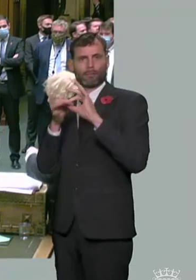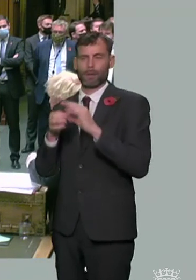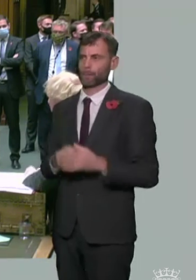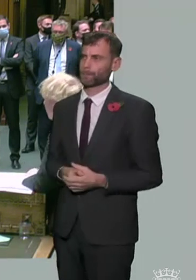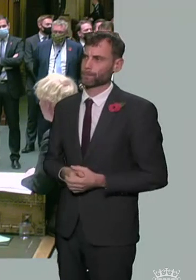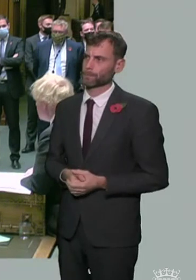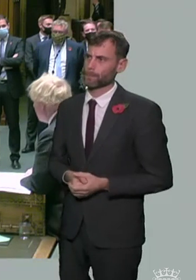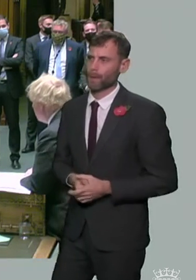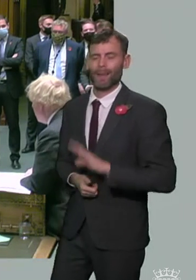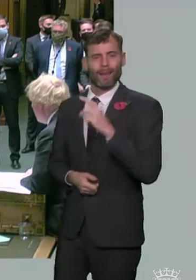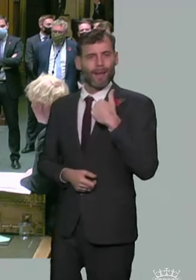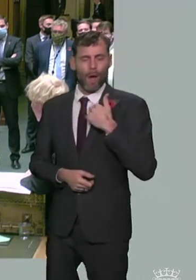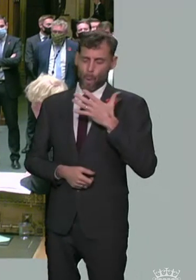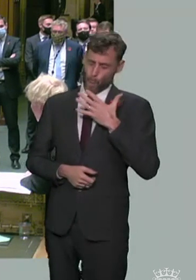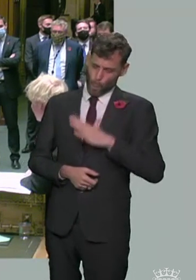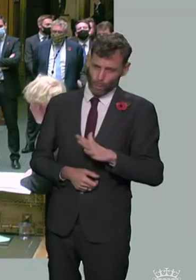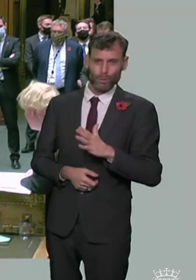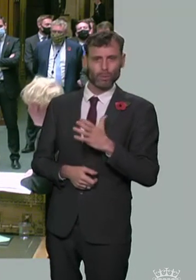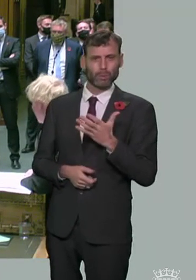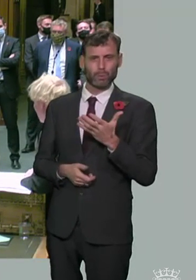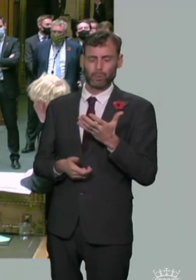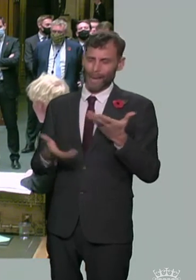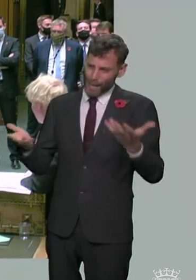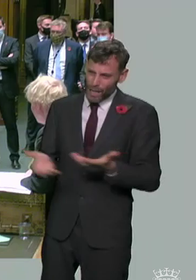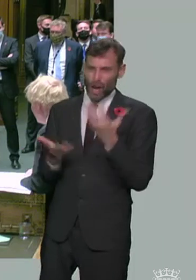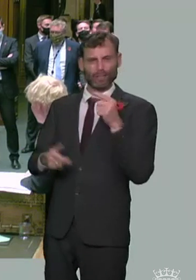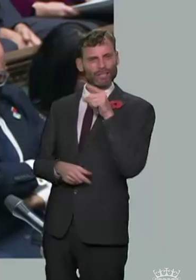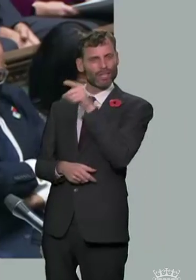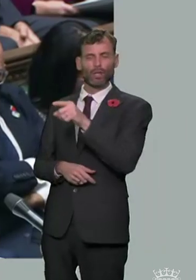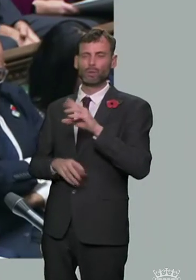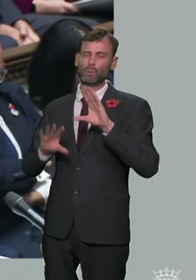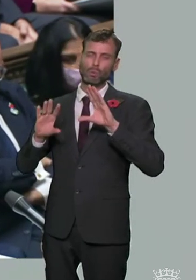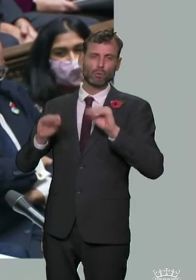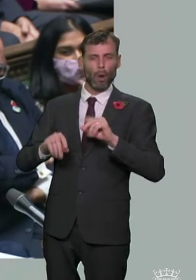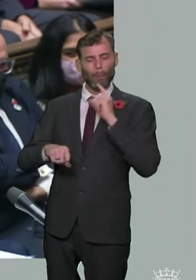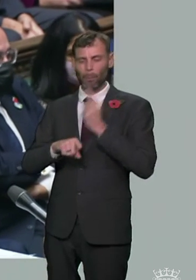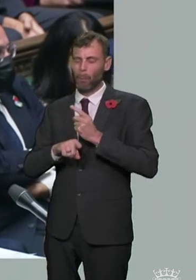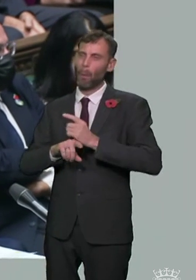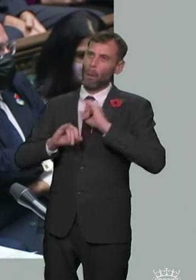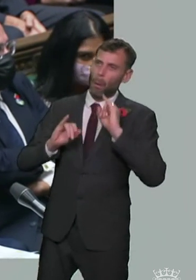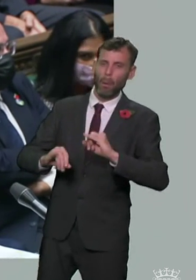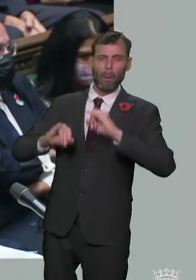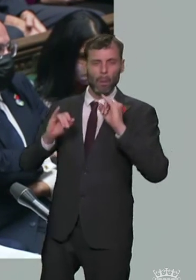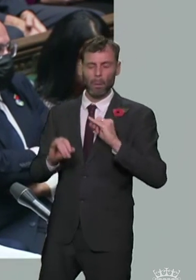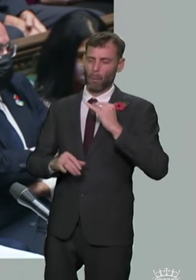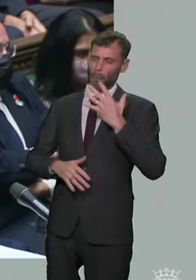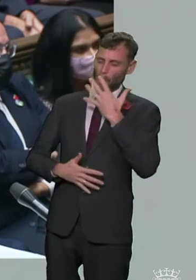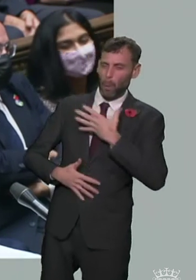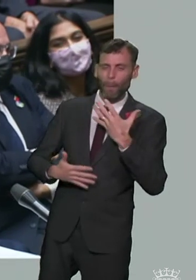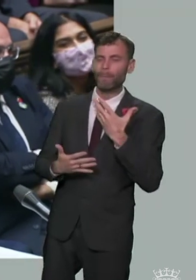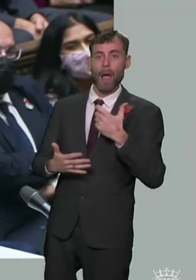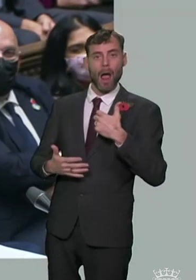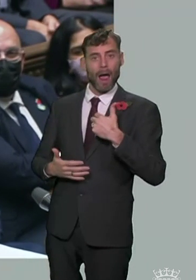I am trying to encourage the right honourable Gentleman to be a little bit less gloomy about the prospects of this initiative.